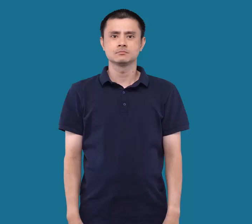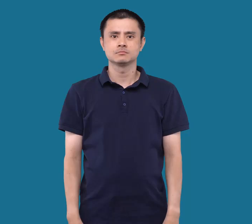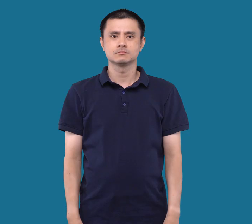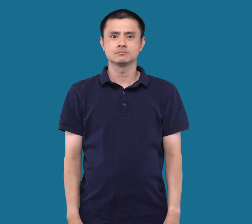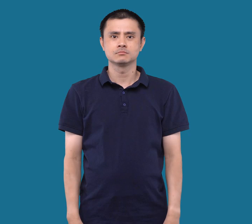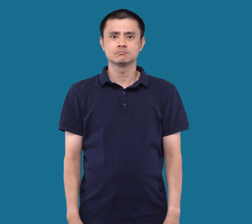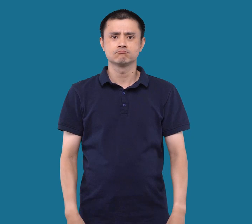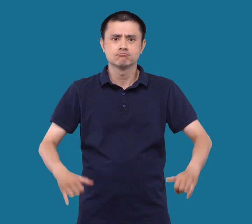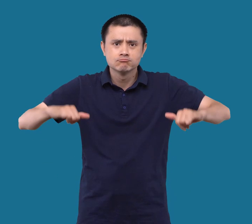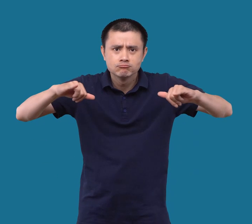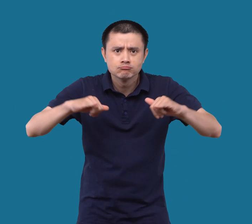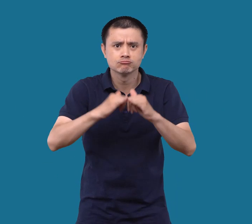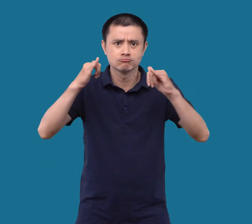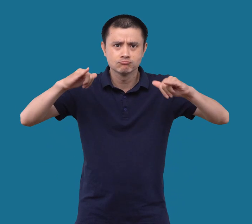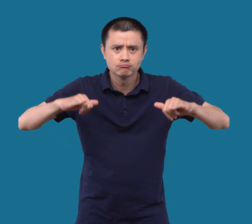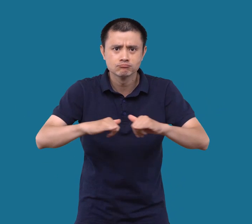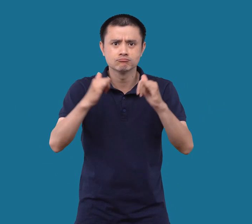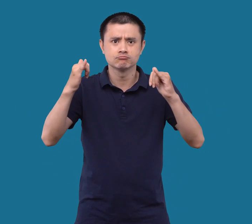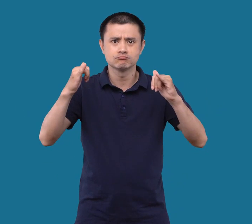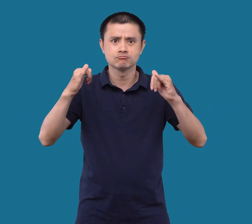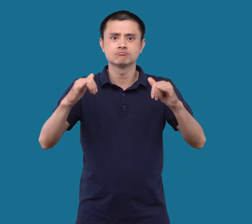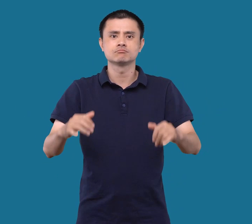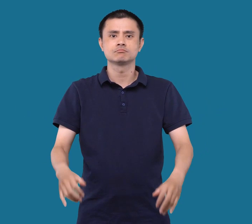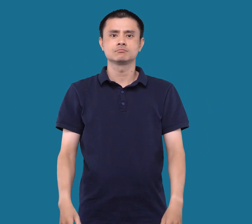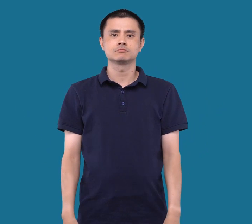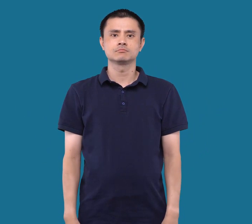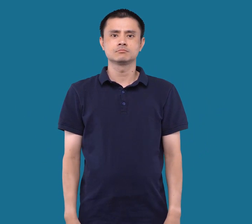chọi trâu